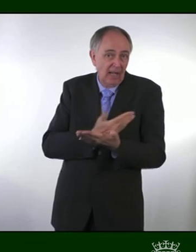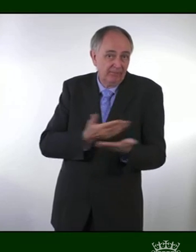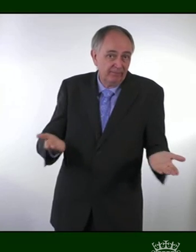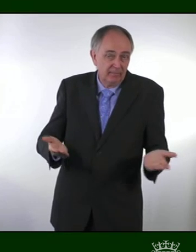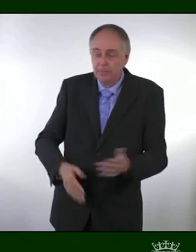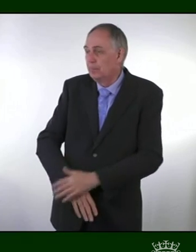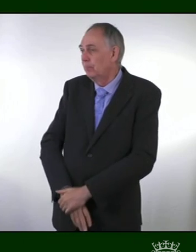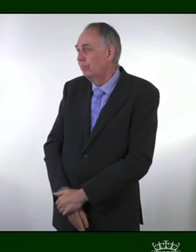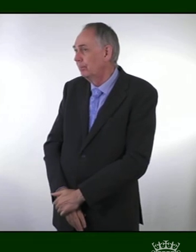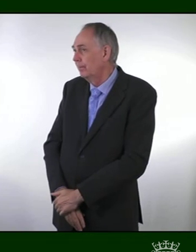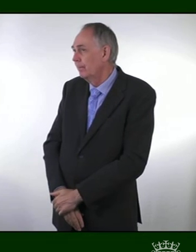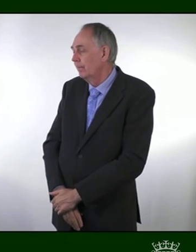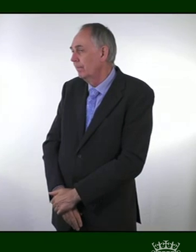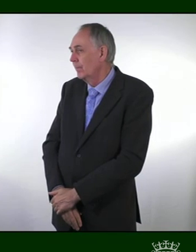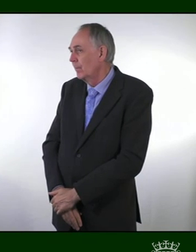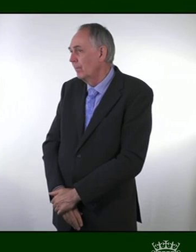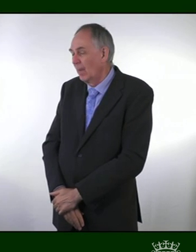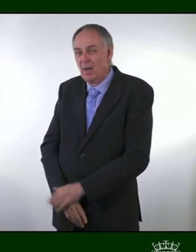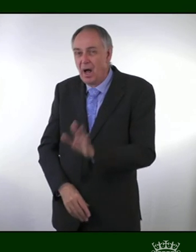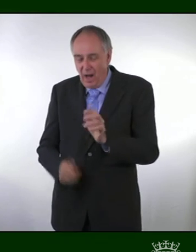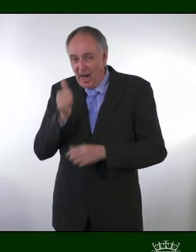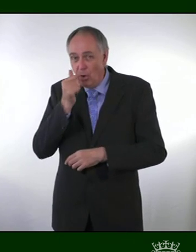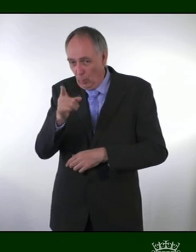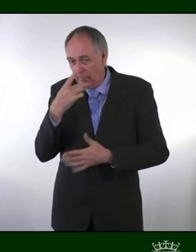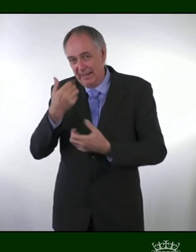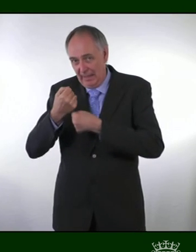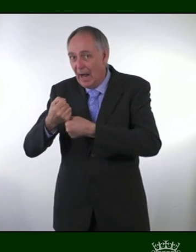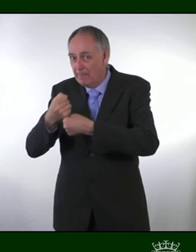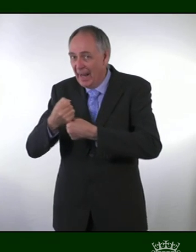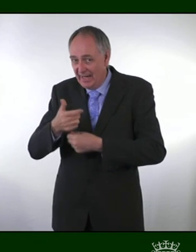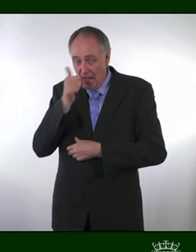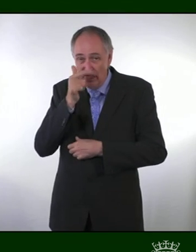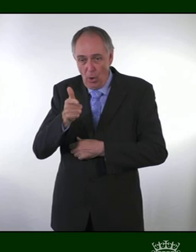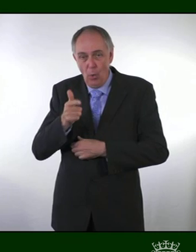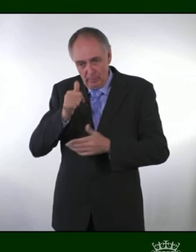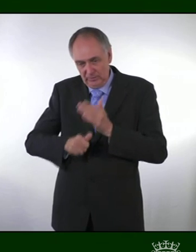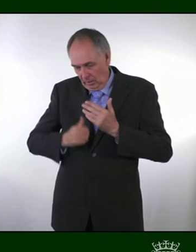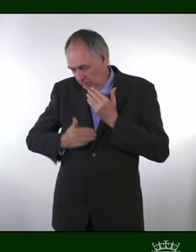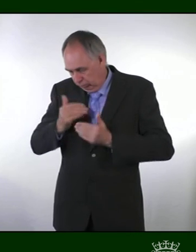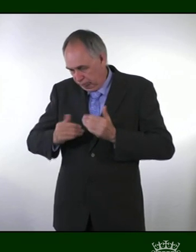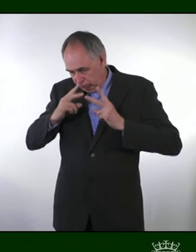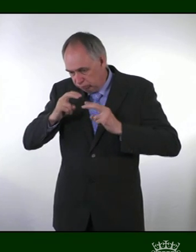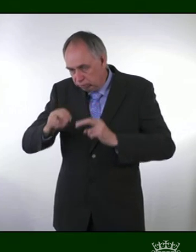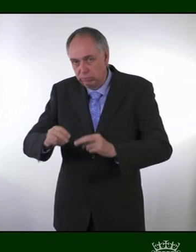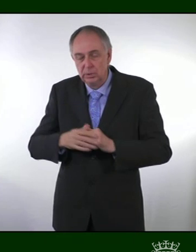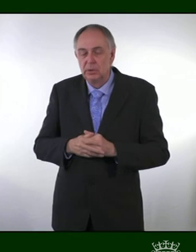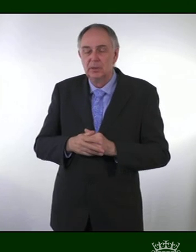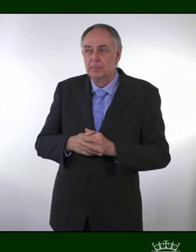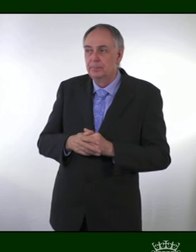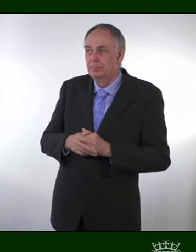I know that my right and learned honourable Friend has campaigned on this issue, and I remember the interest that he has taken in online harms.